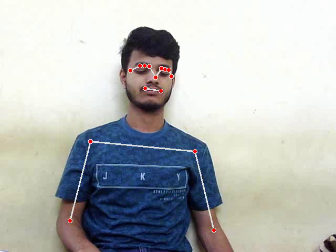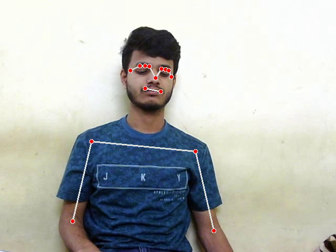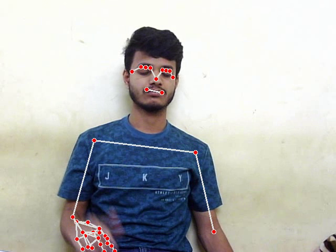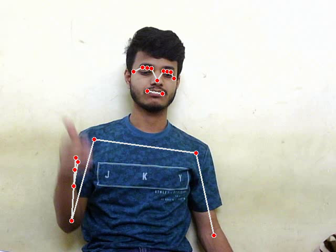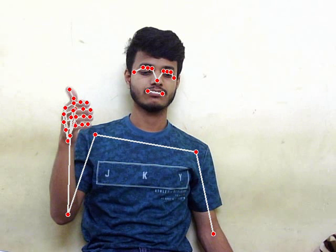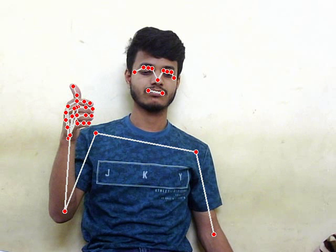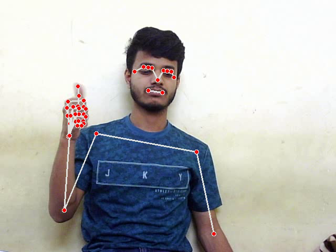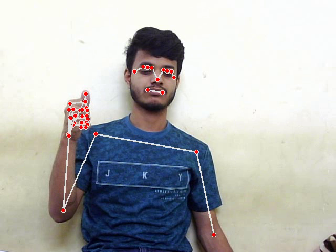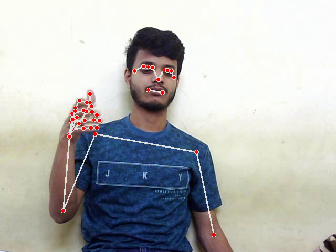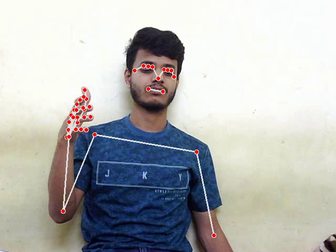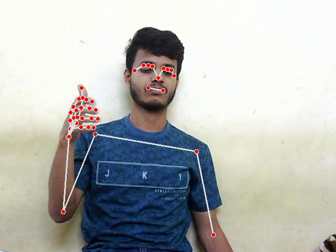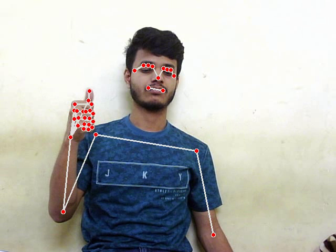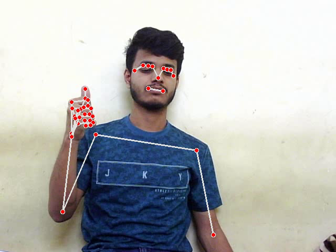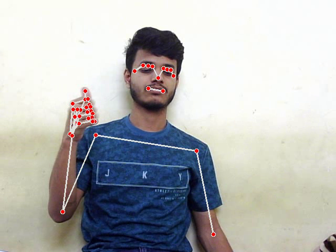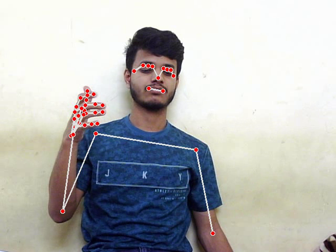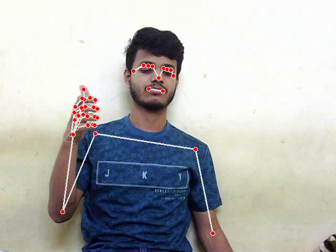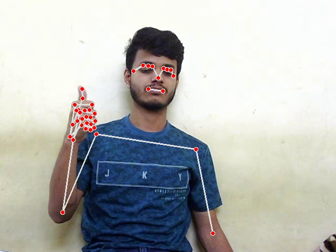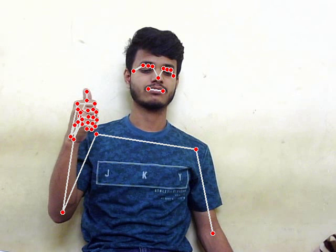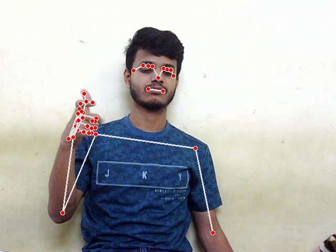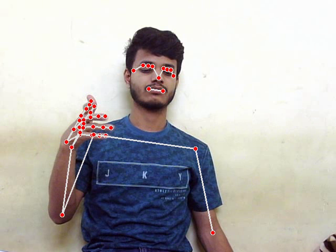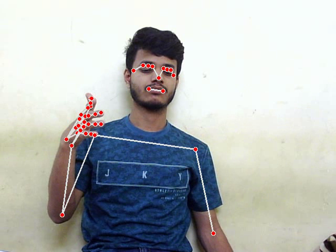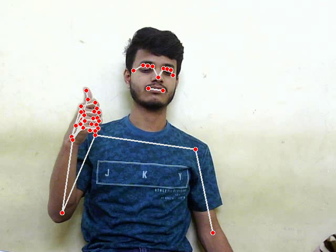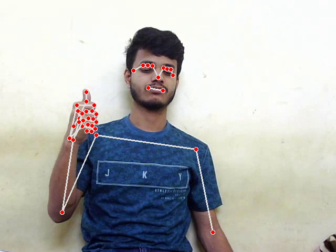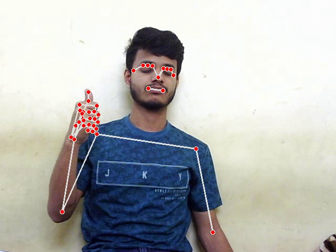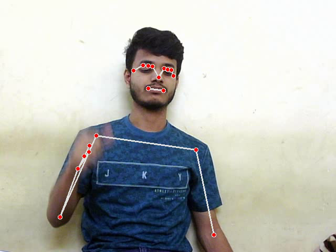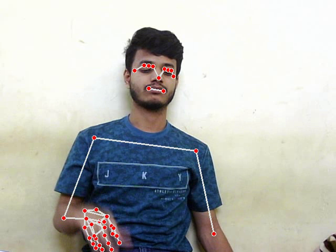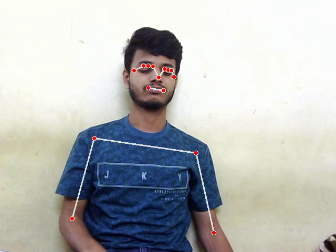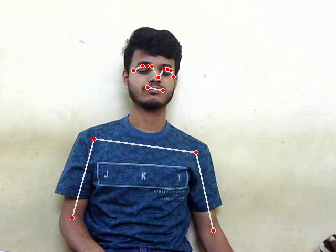milk